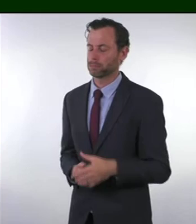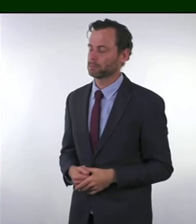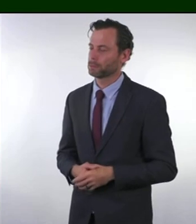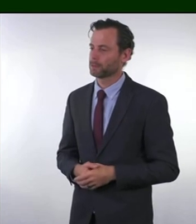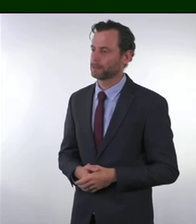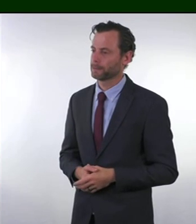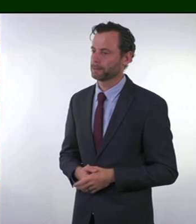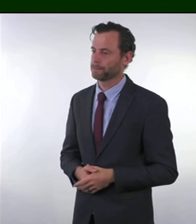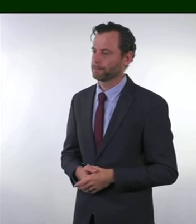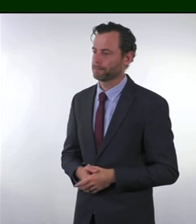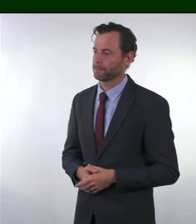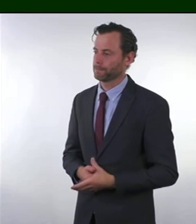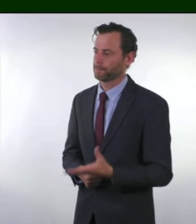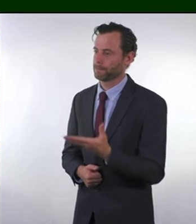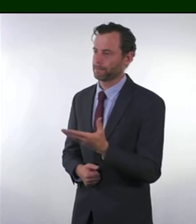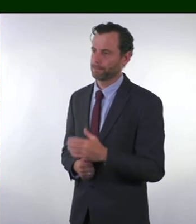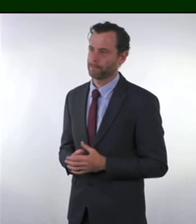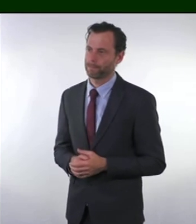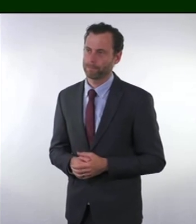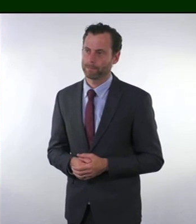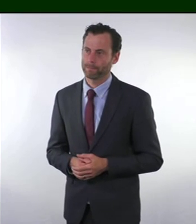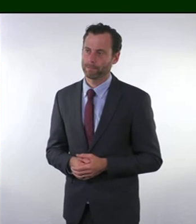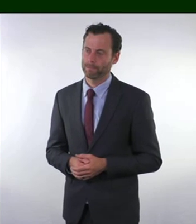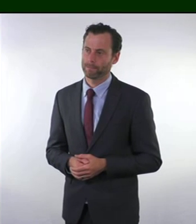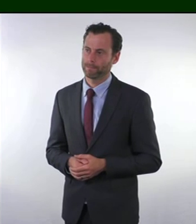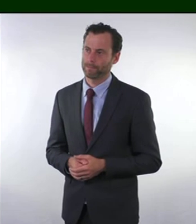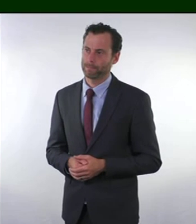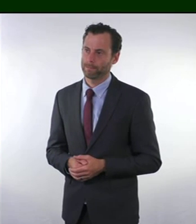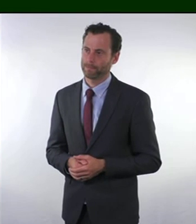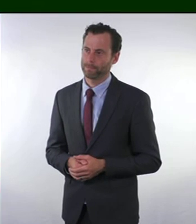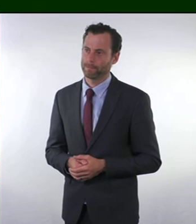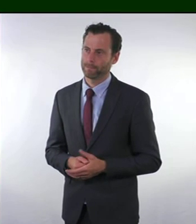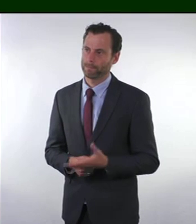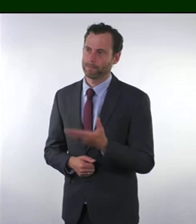It has been said, I hope not uncharitably, that my right honourable Friend has never met a bridge that he did not want to build.